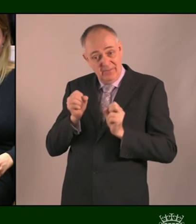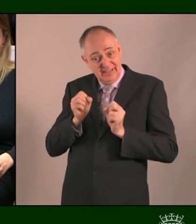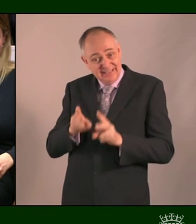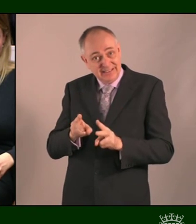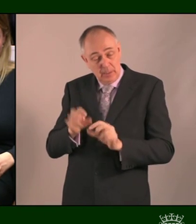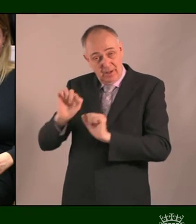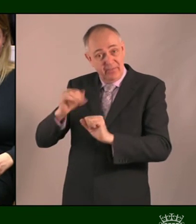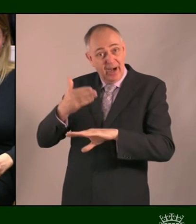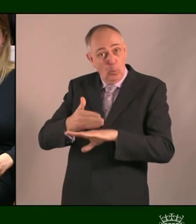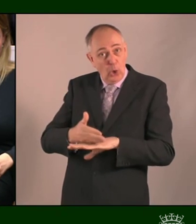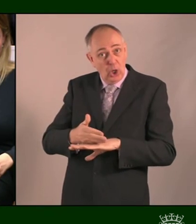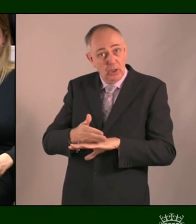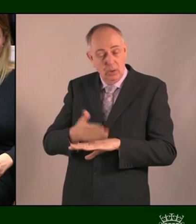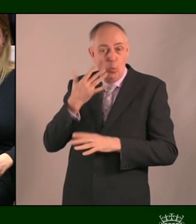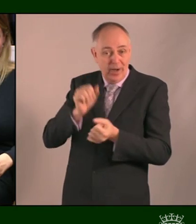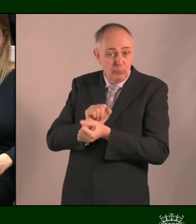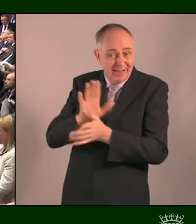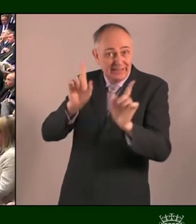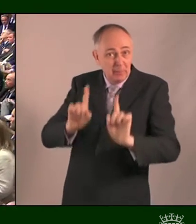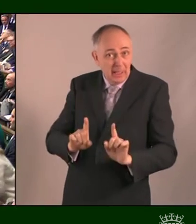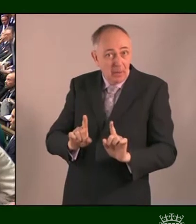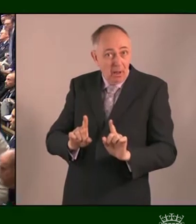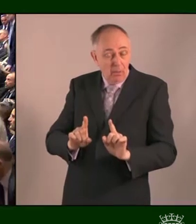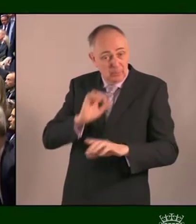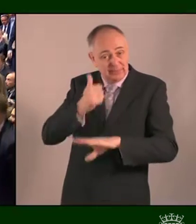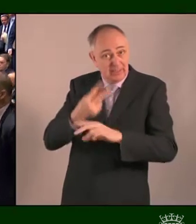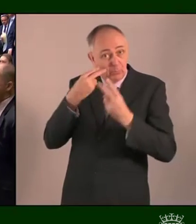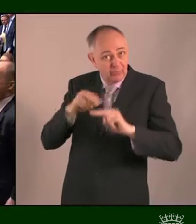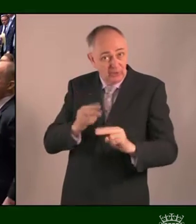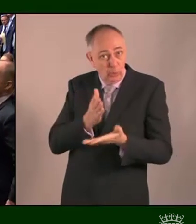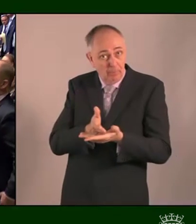and to put our people at risk and the Government’s plan to tackle that in jeopardy?